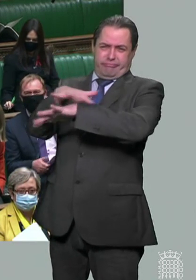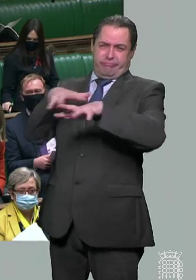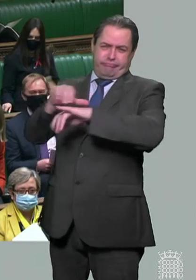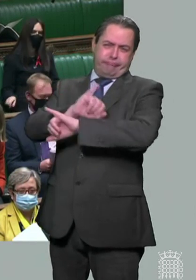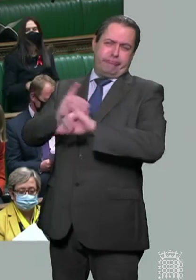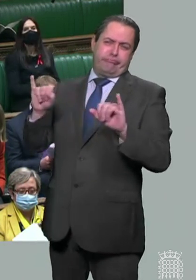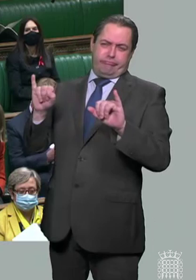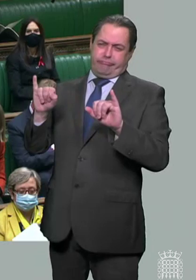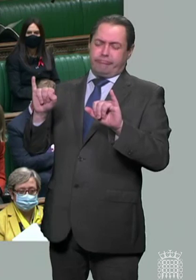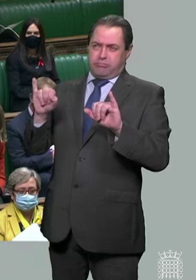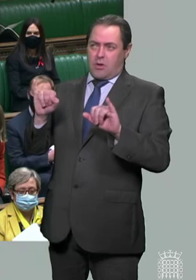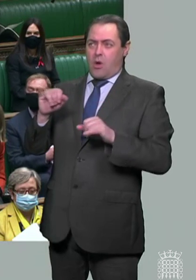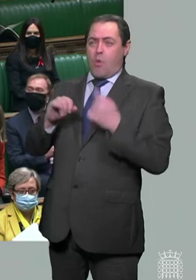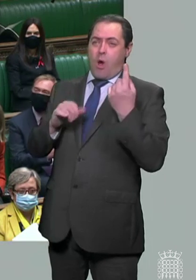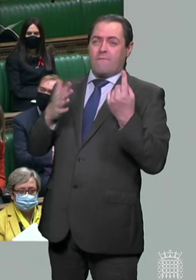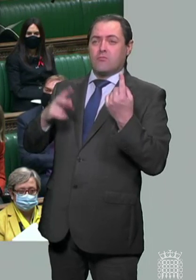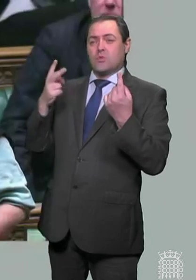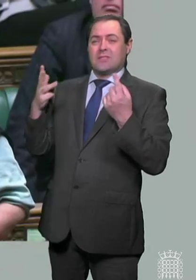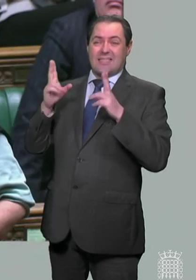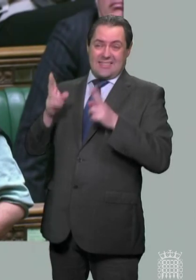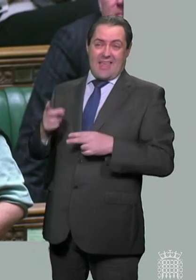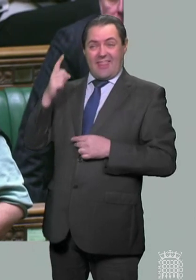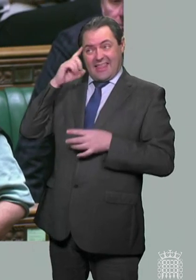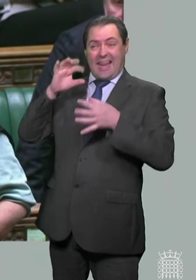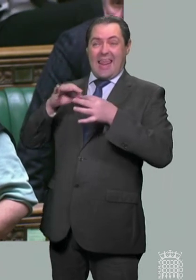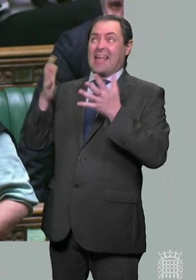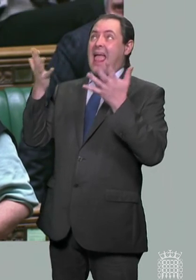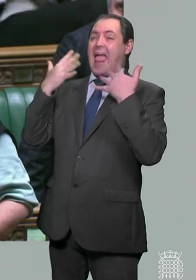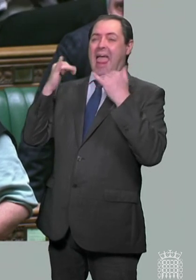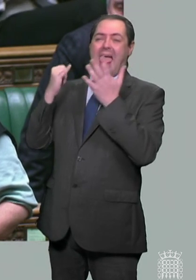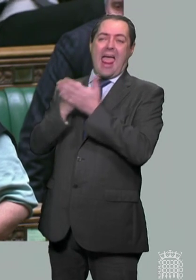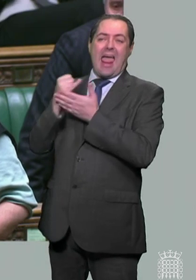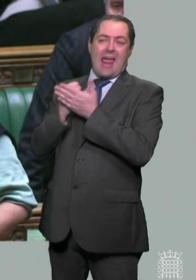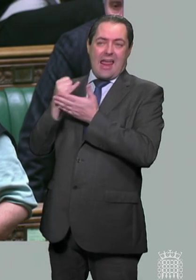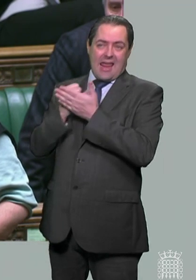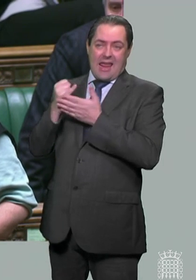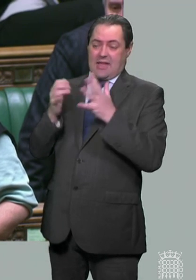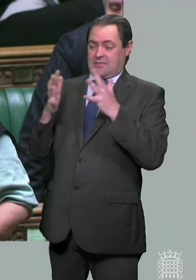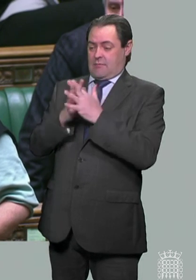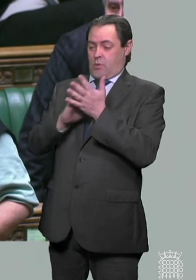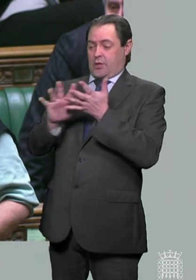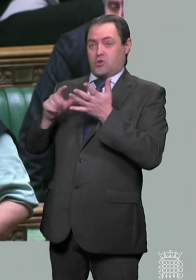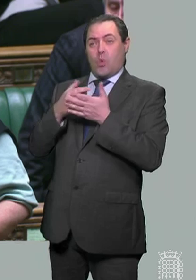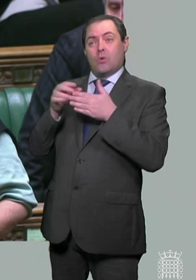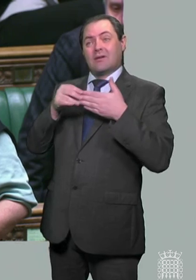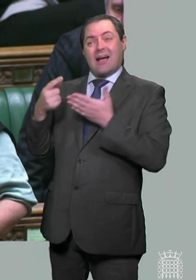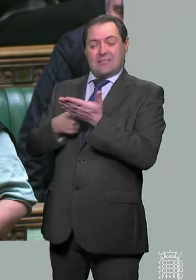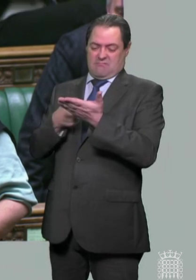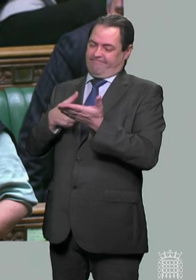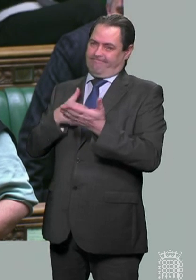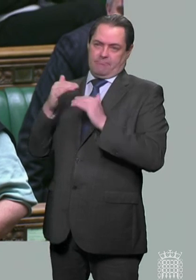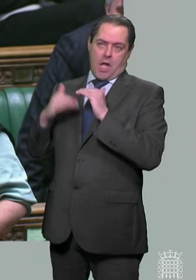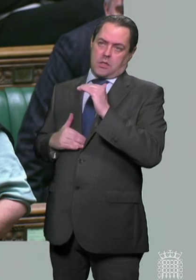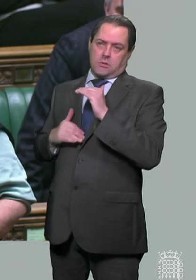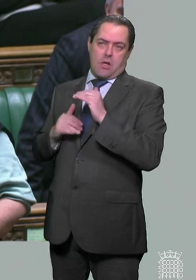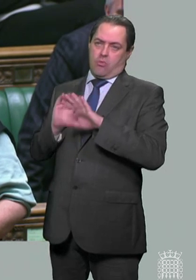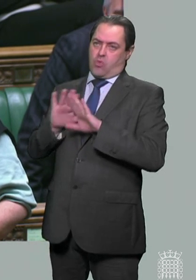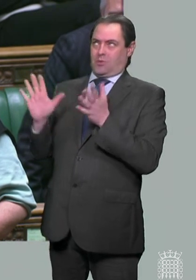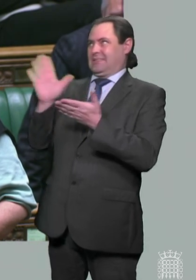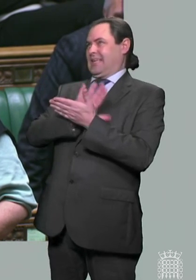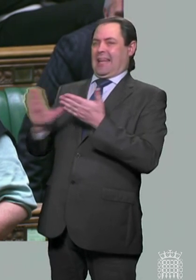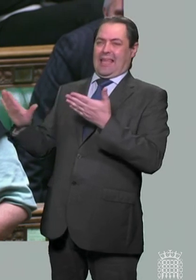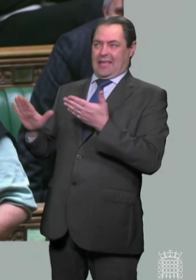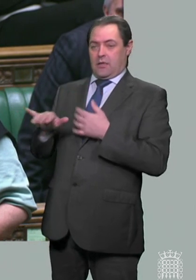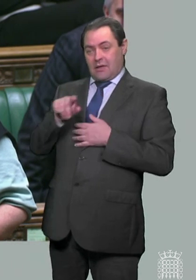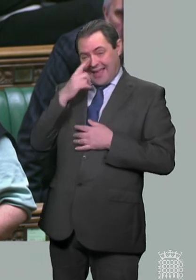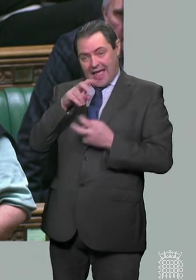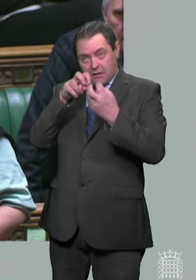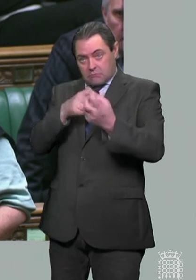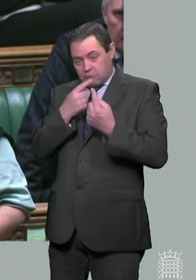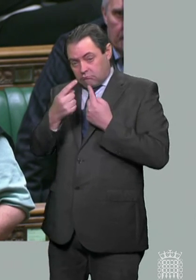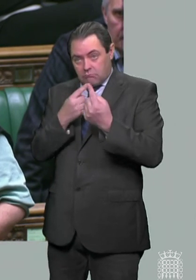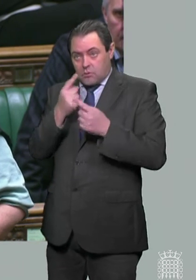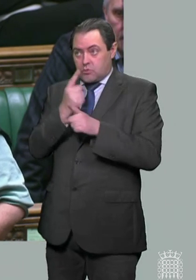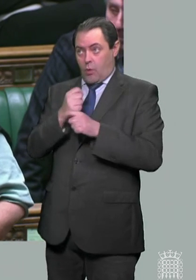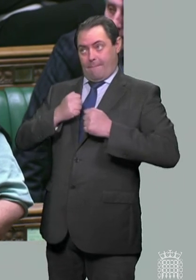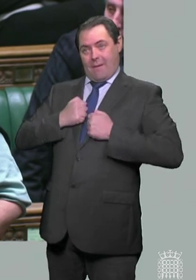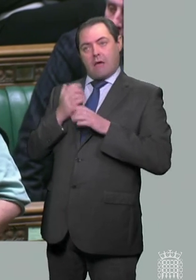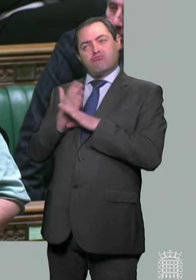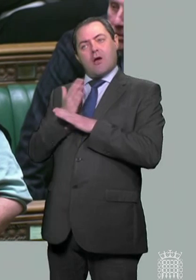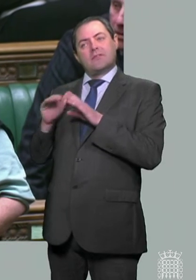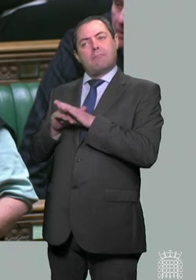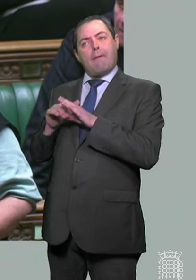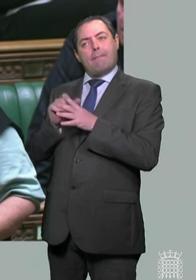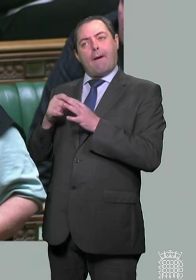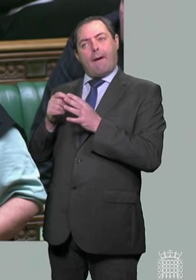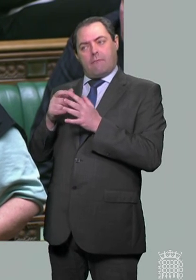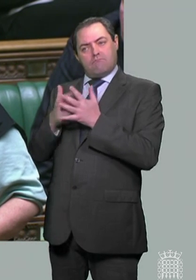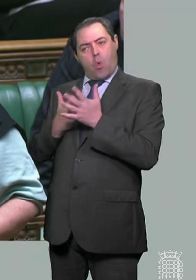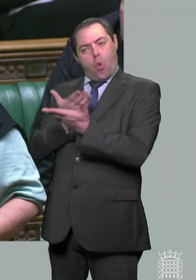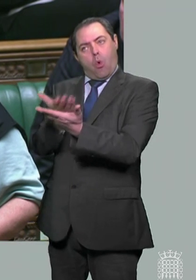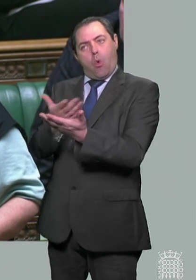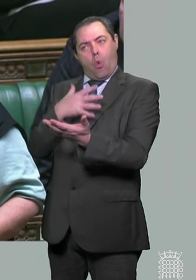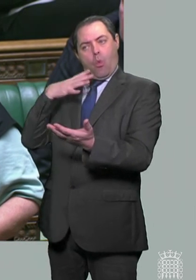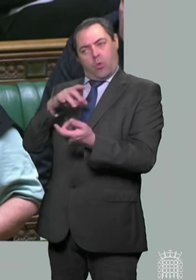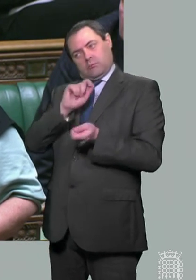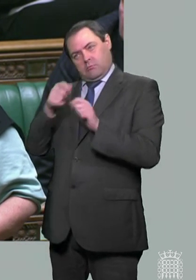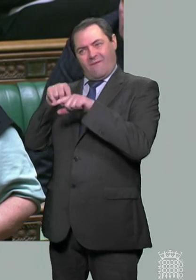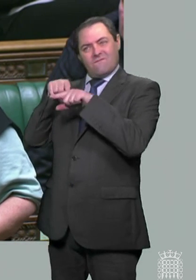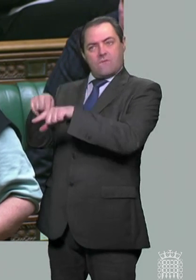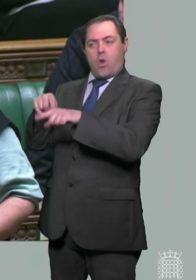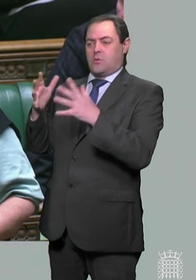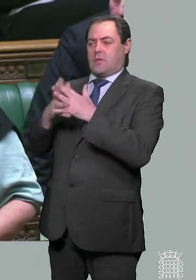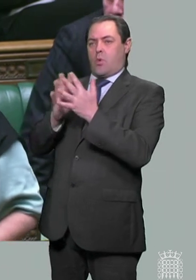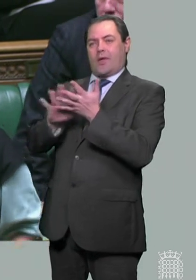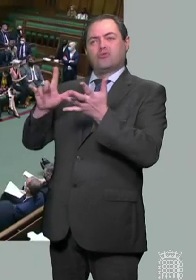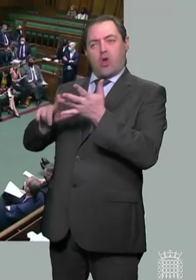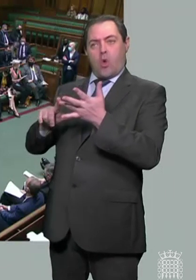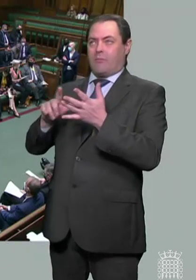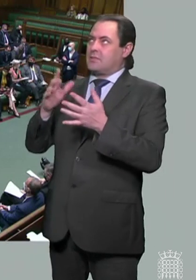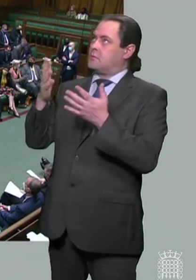An estimated one in 29 deaths in Edinburgh are related to air pollution and we do not meet World Health Organisation guidelines, so will the Prime Minister meet me to discuss whether his Government can support my private Member’s Bill, which would tackle the issue, bring us into line and let us all breathe a little easier?